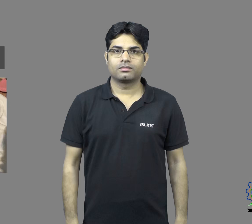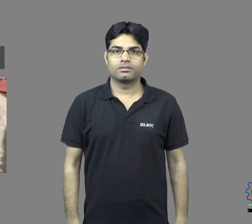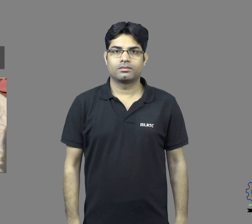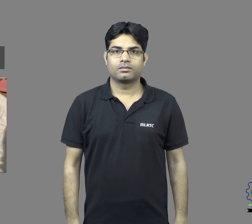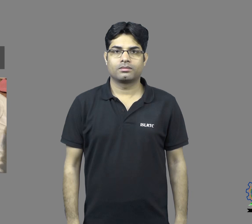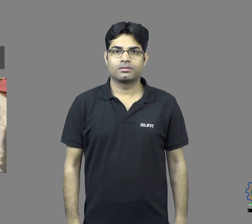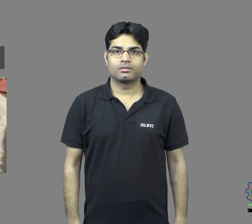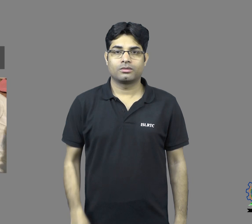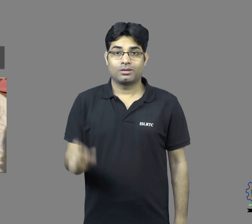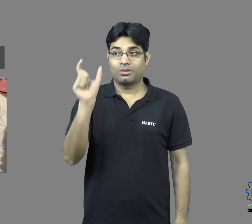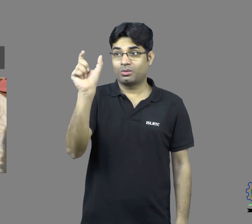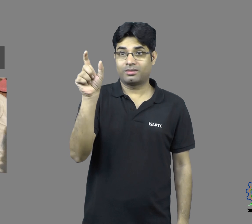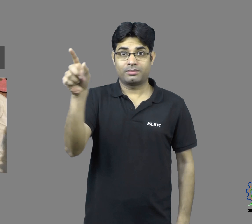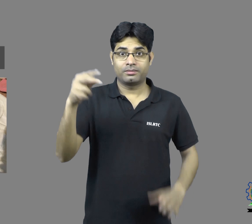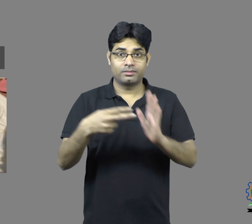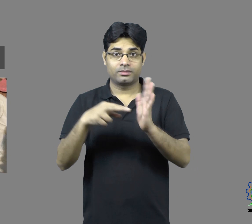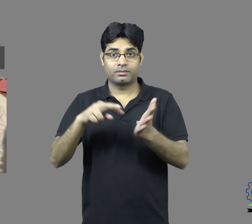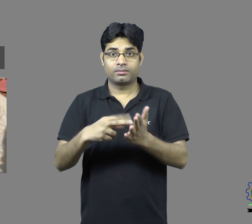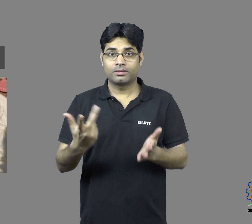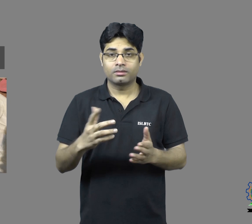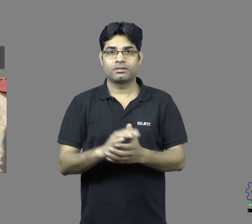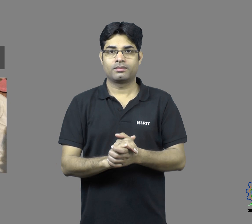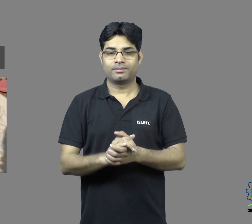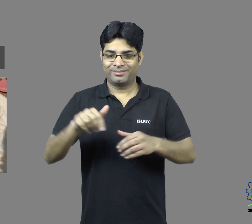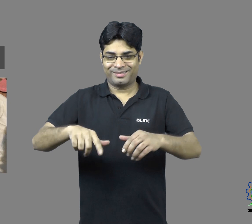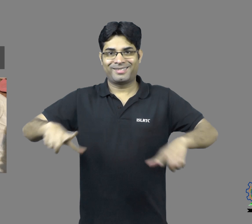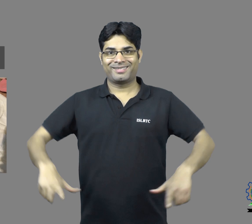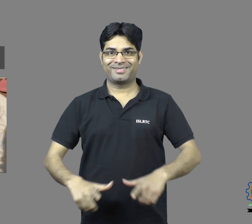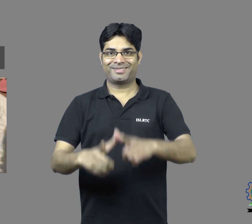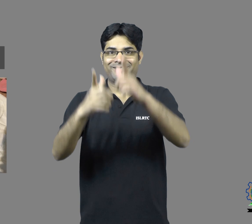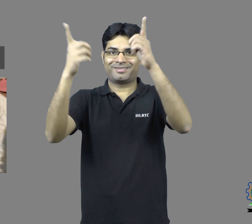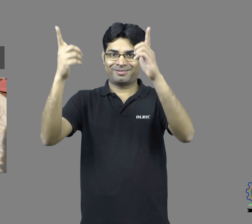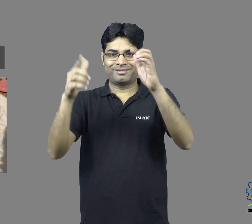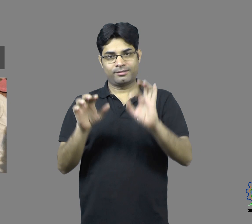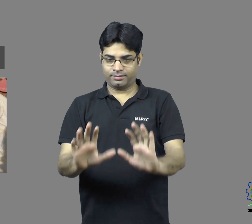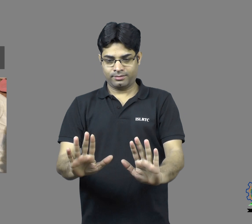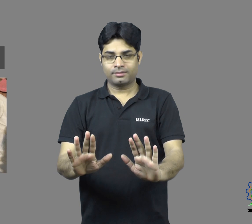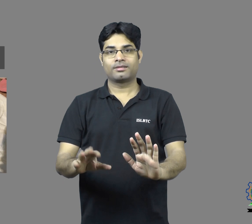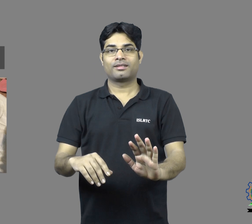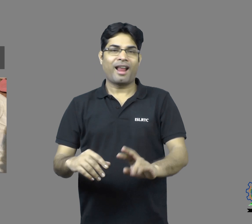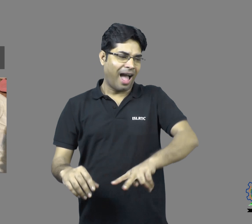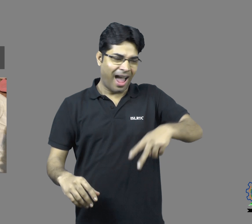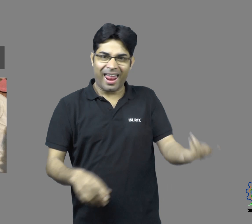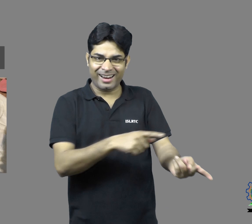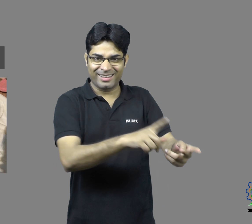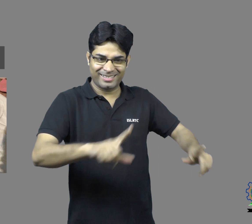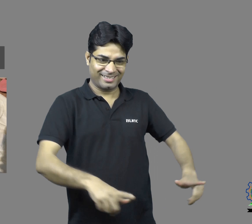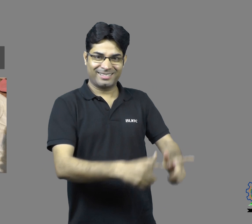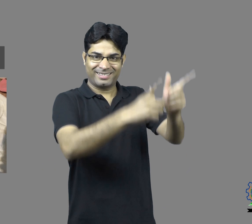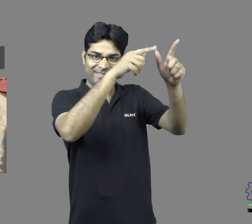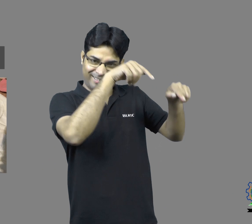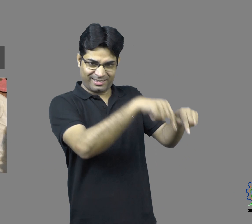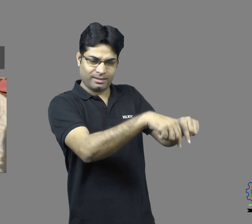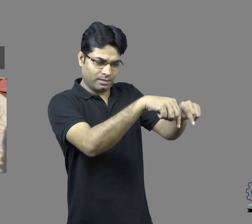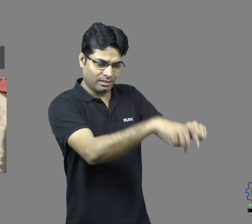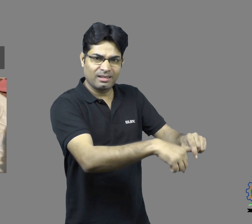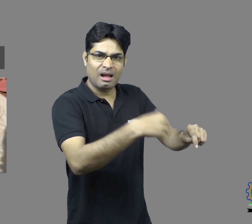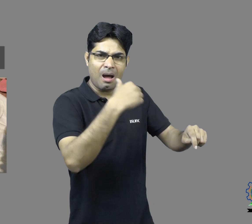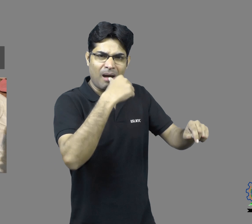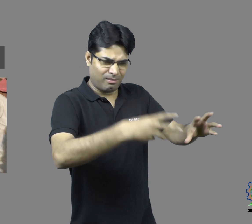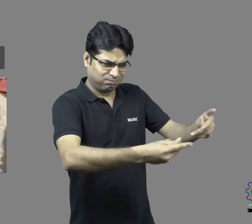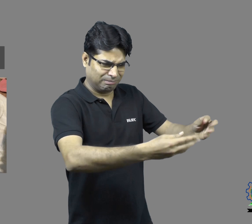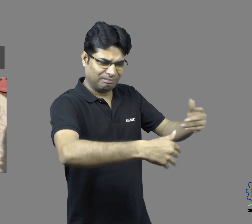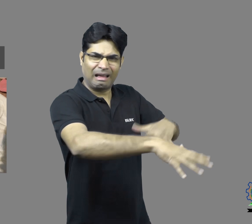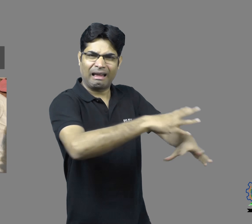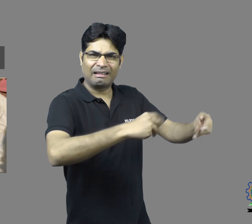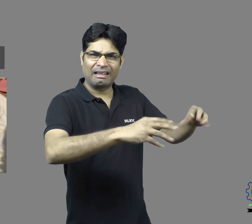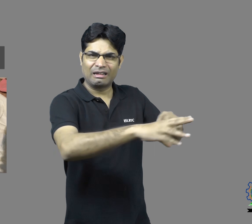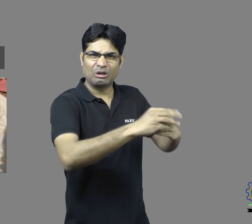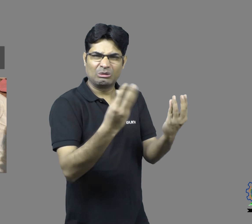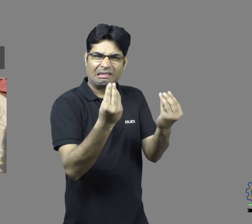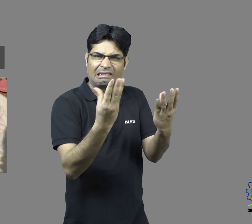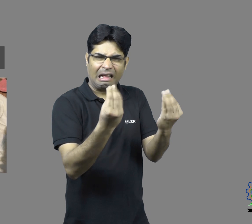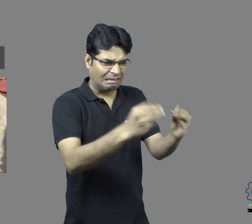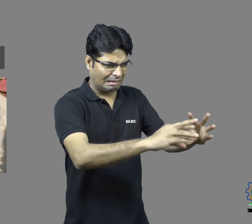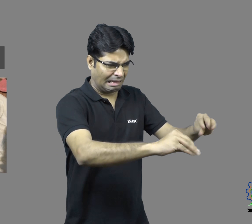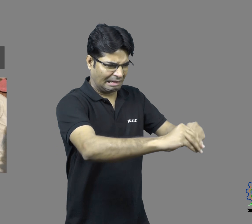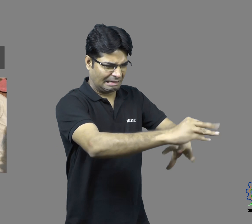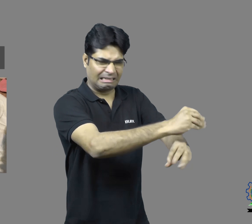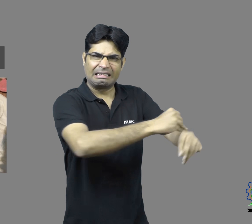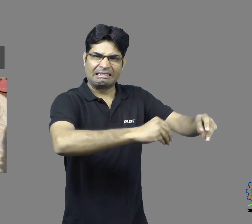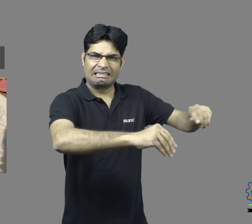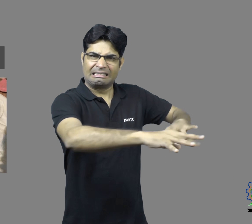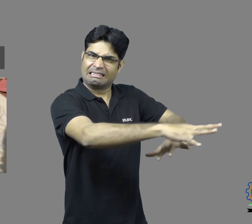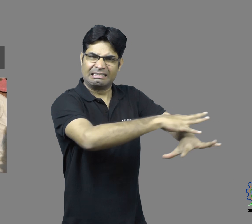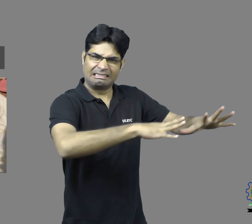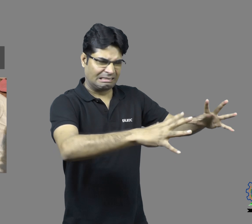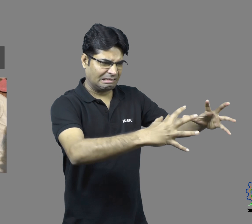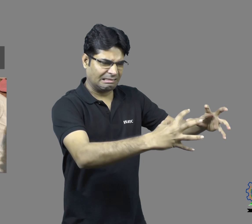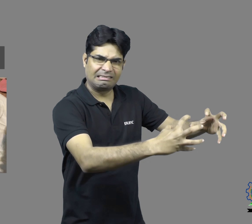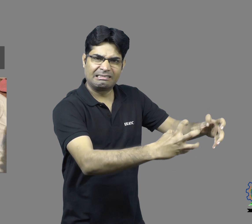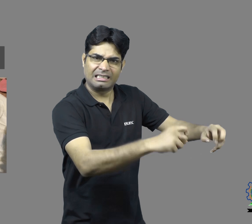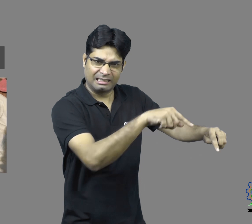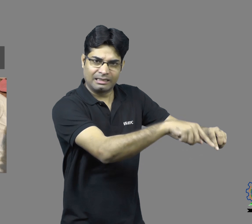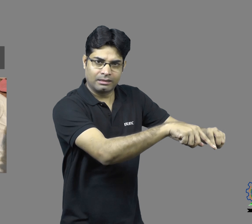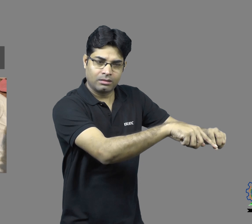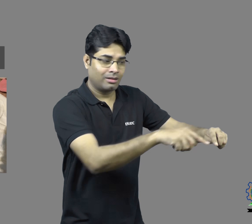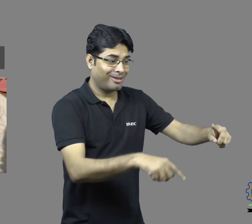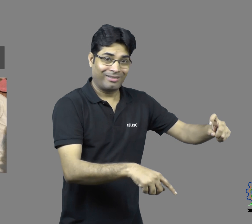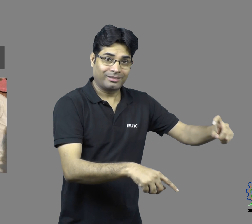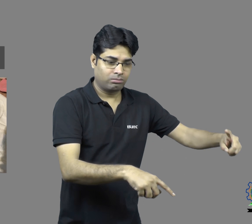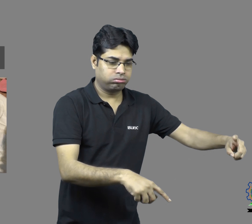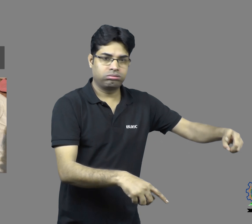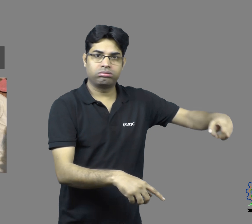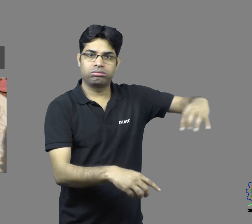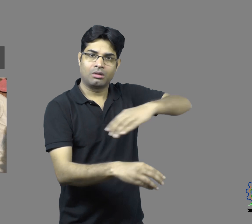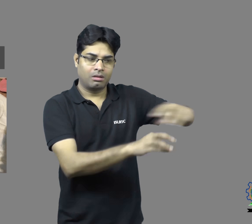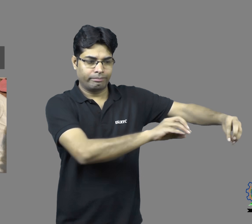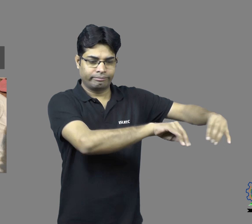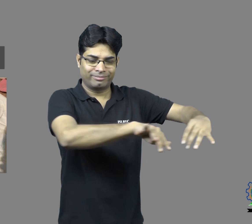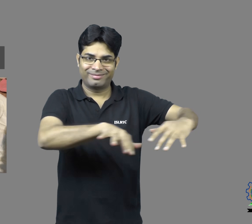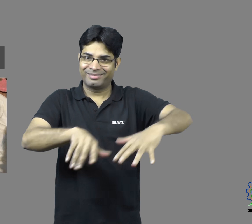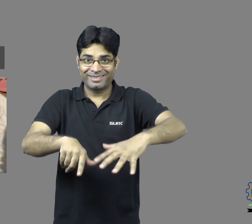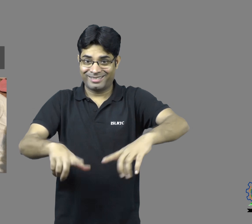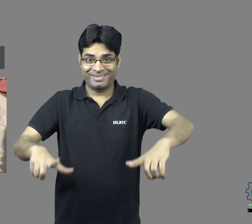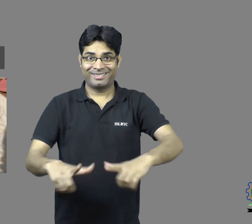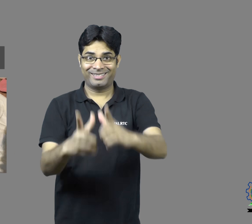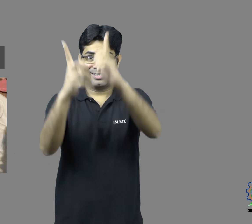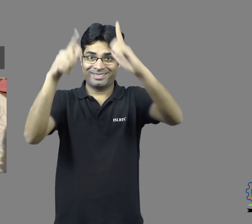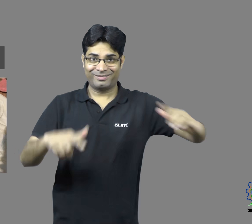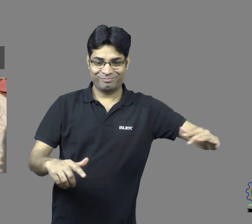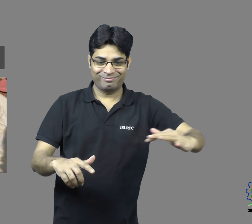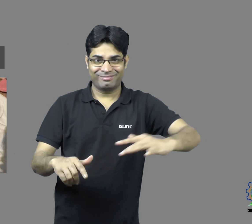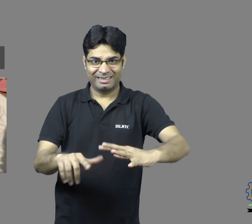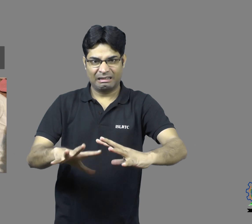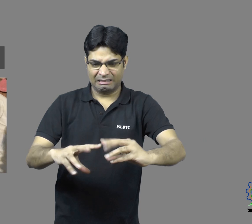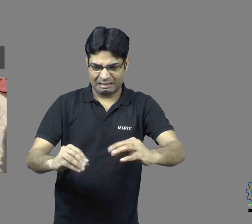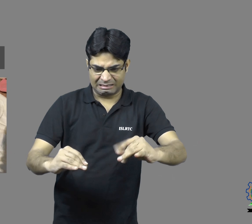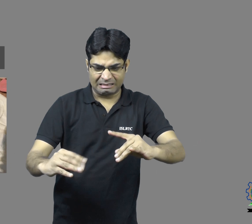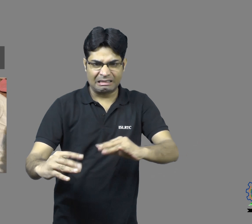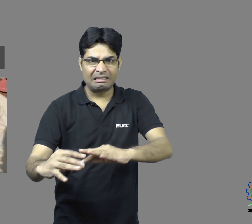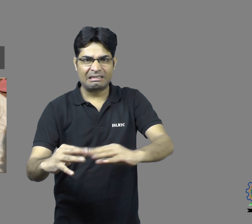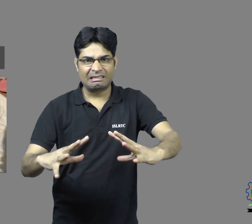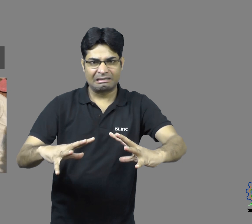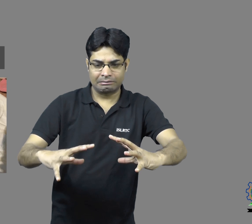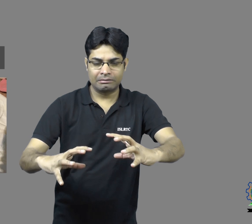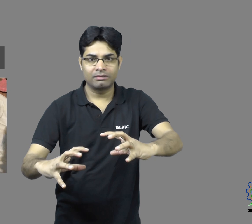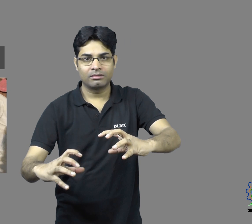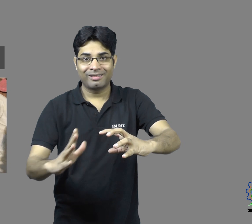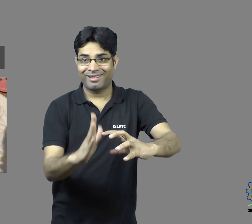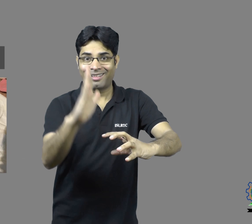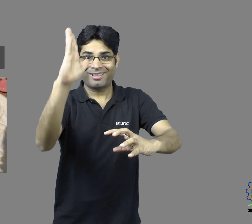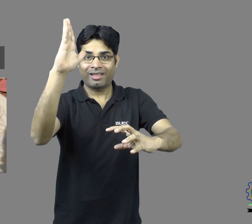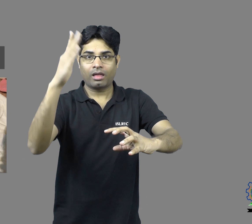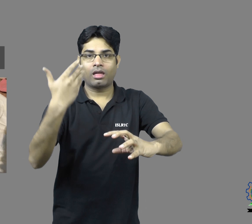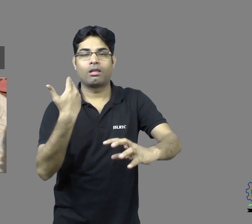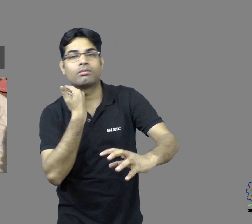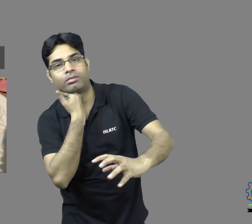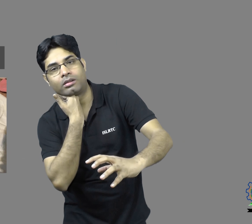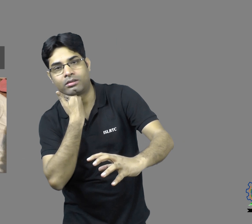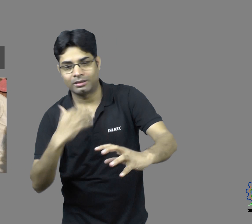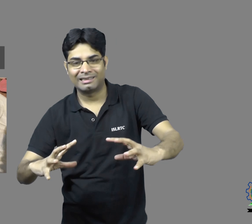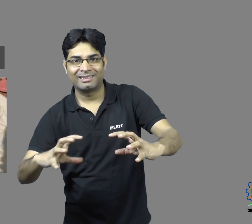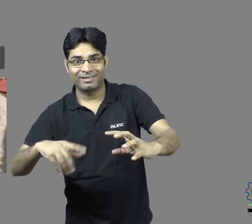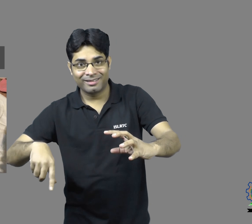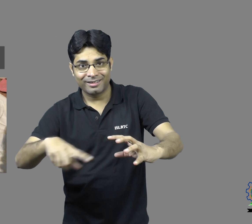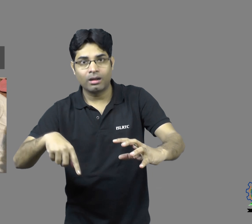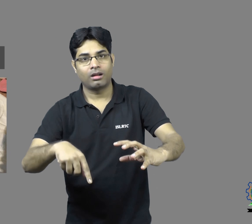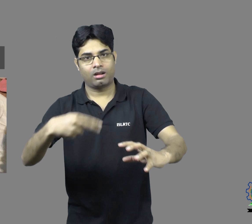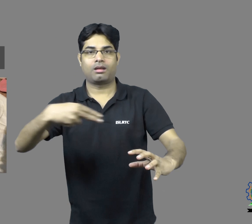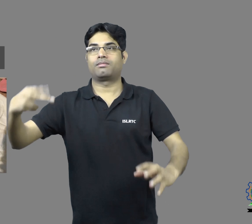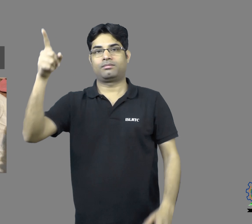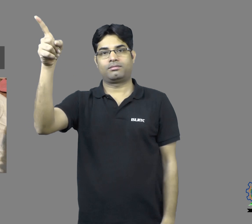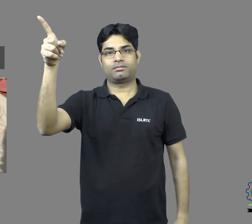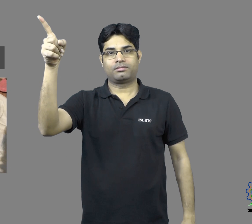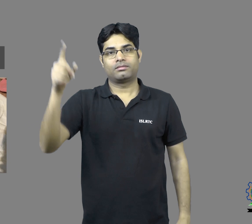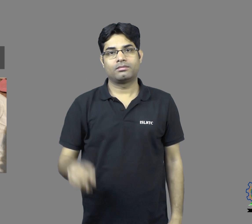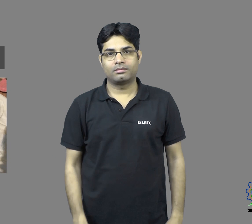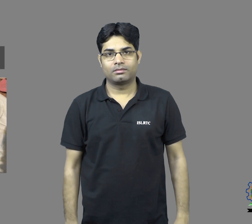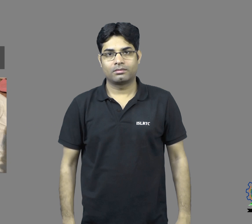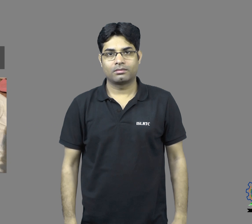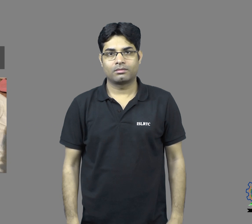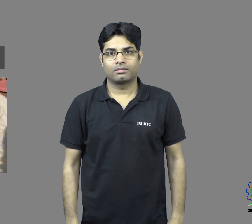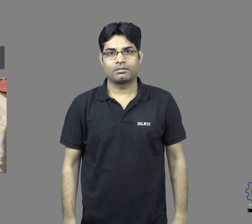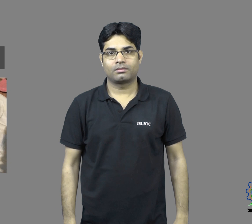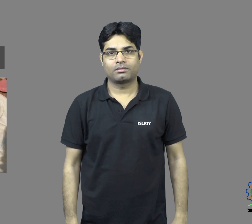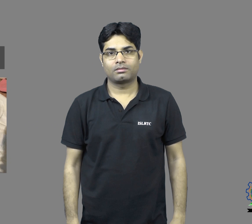Rotting